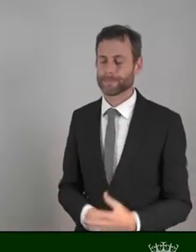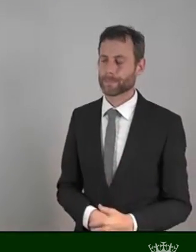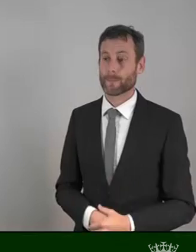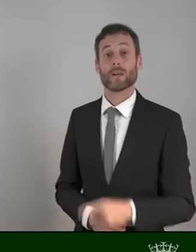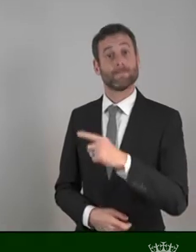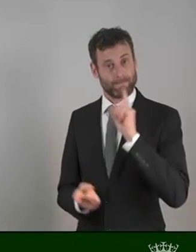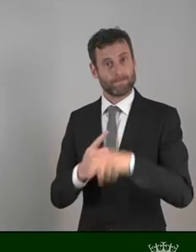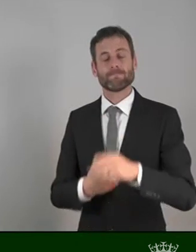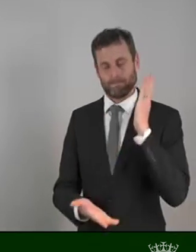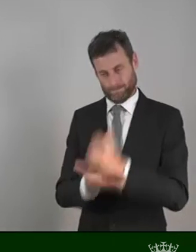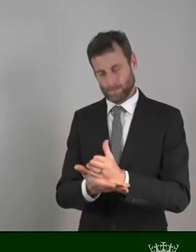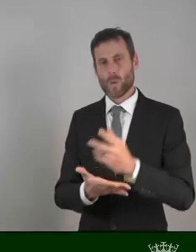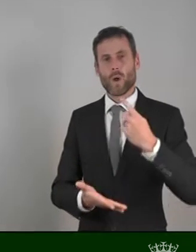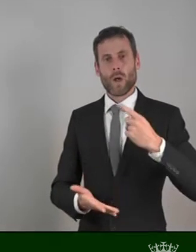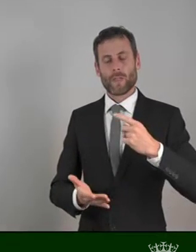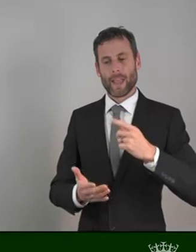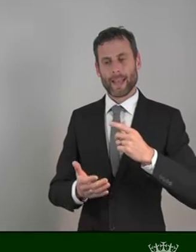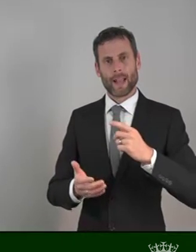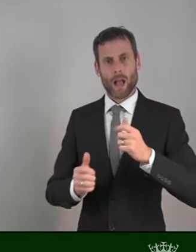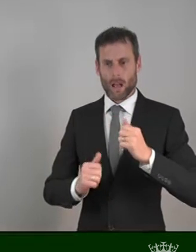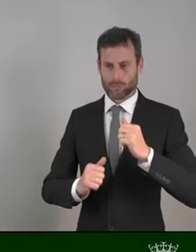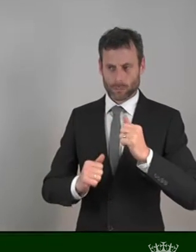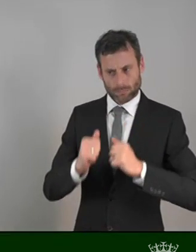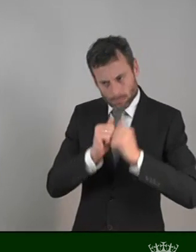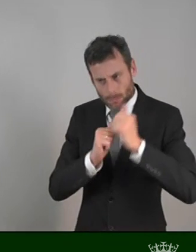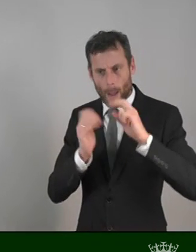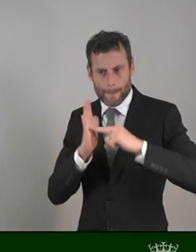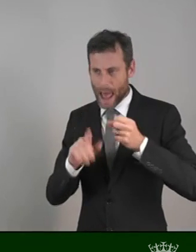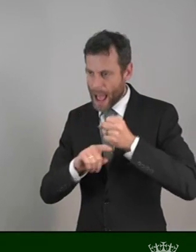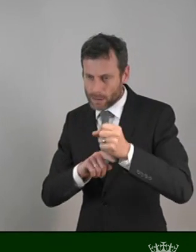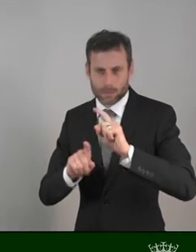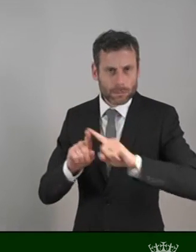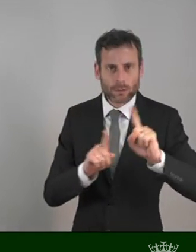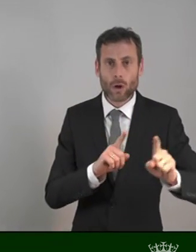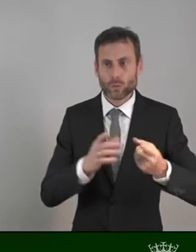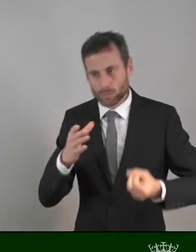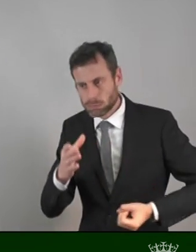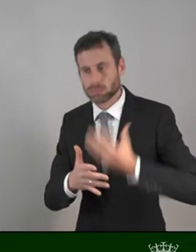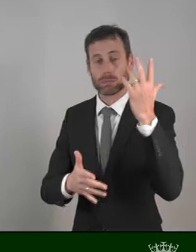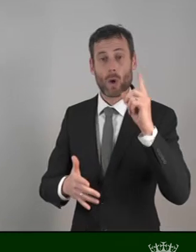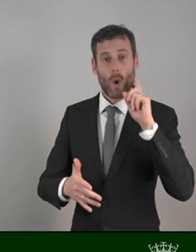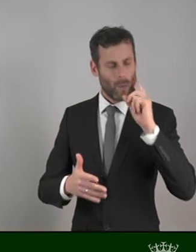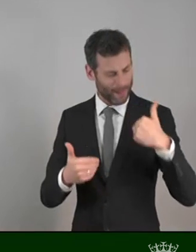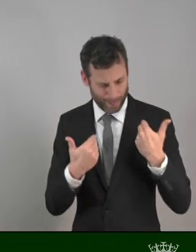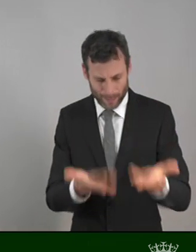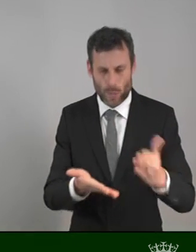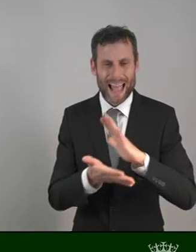I can confirm that the infrastructure revolution will penetrate all the way to Hastings and Rye, and across the whole country.